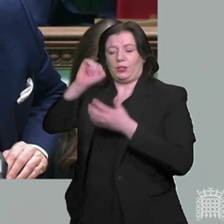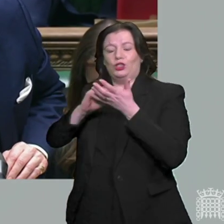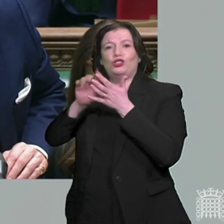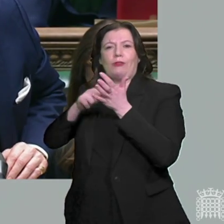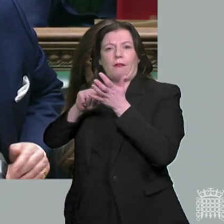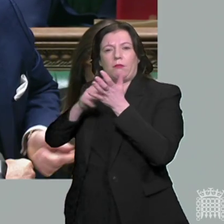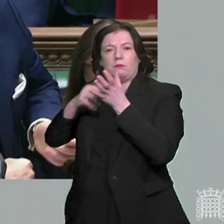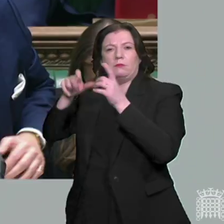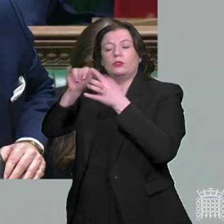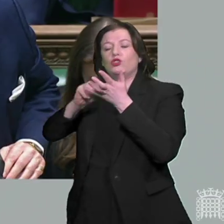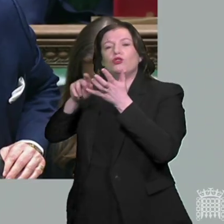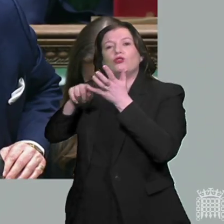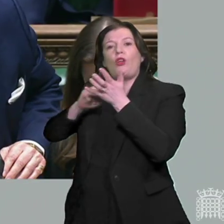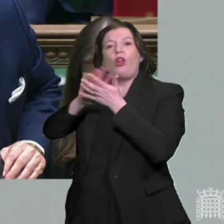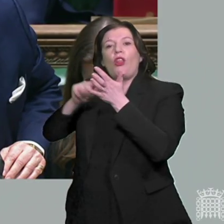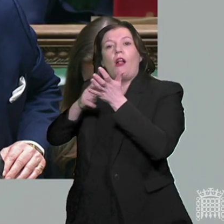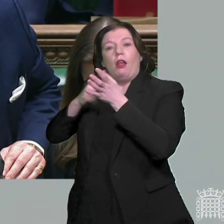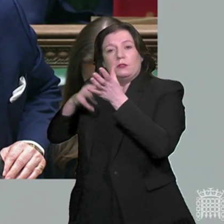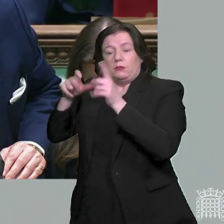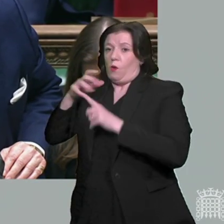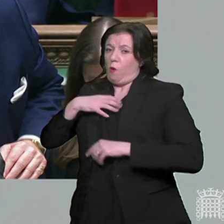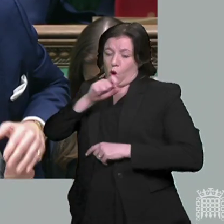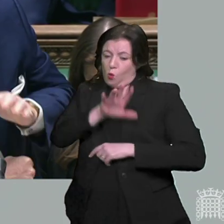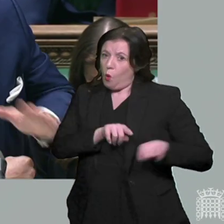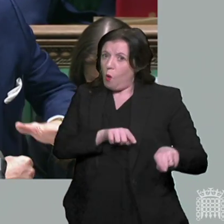We are committed to launch in both Cornwall and Scotland.